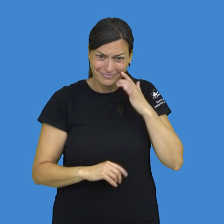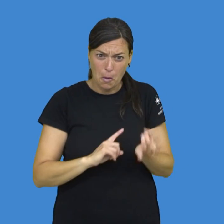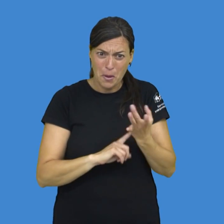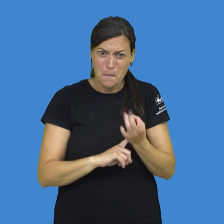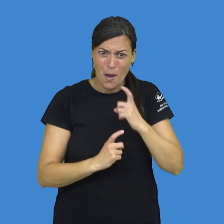crear